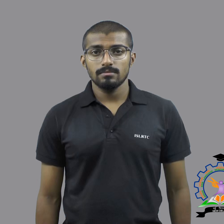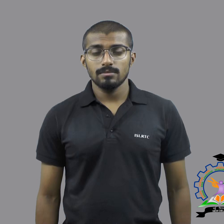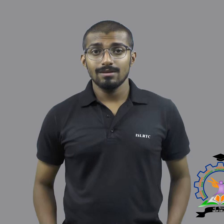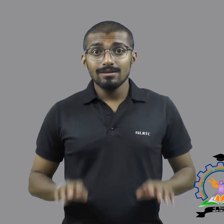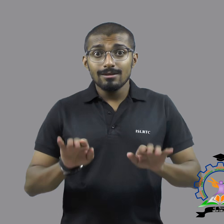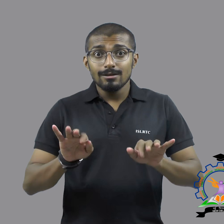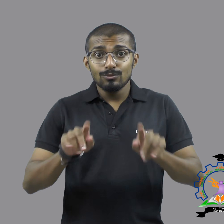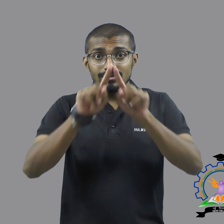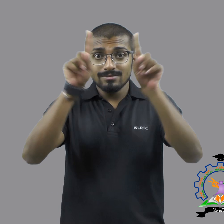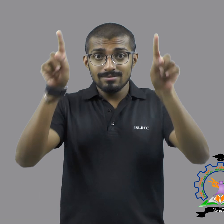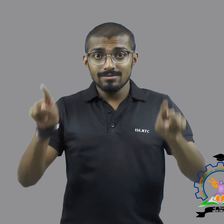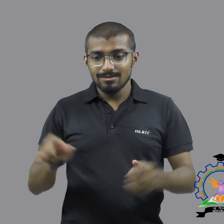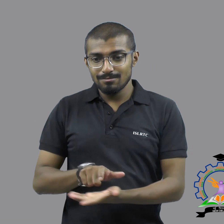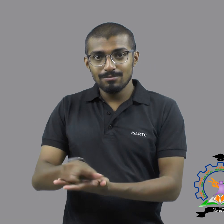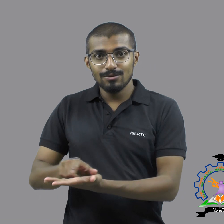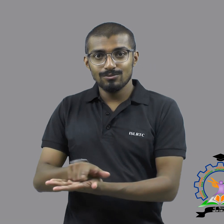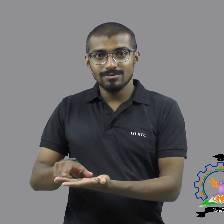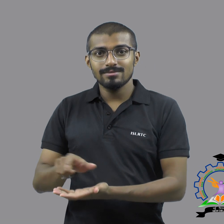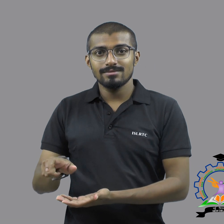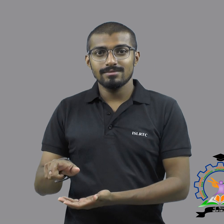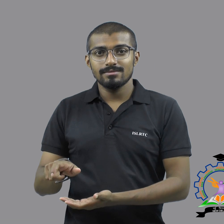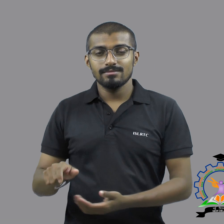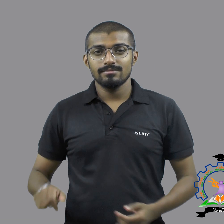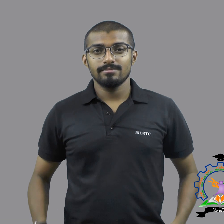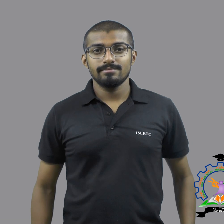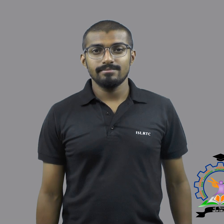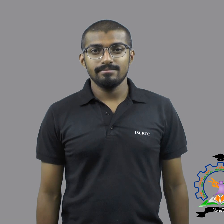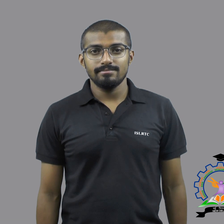Mouse